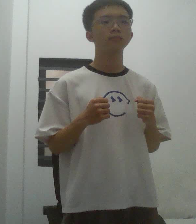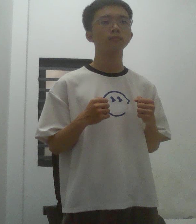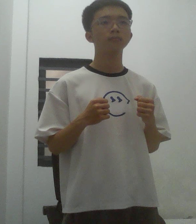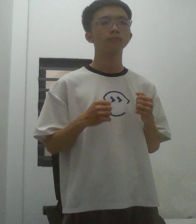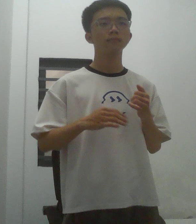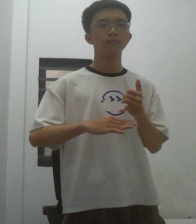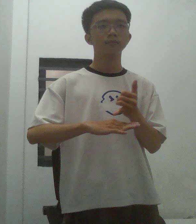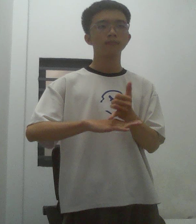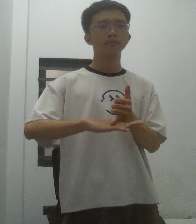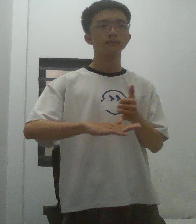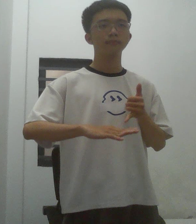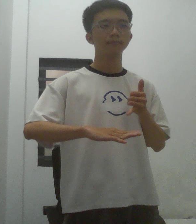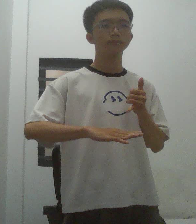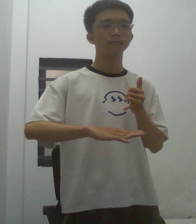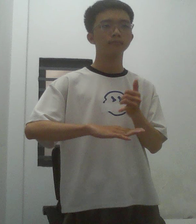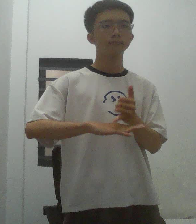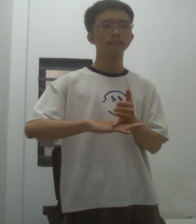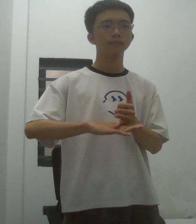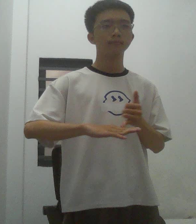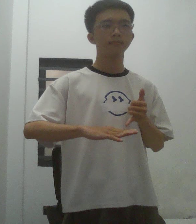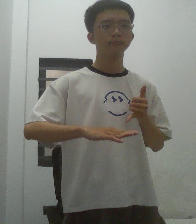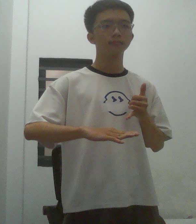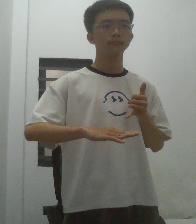cuoi tuan